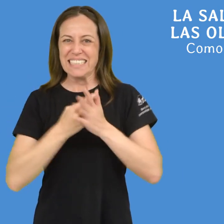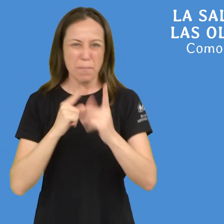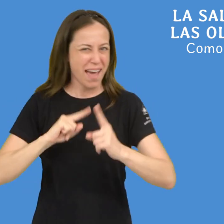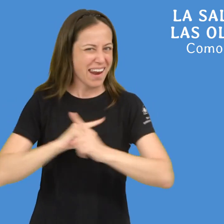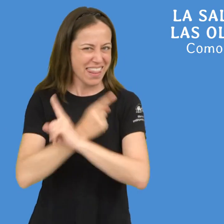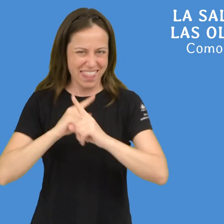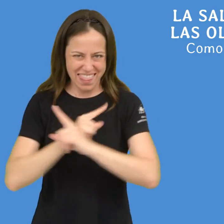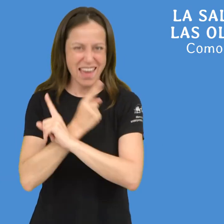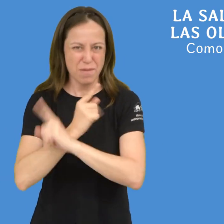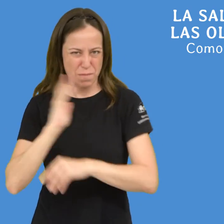nervioso